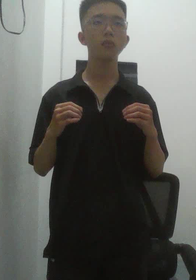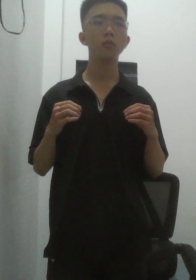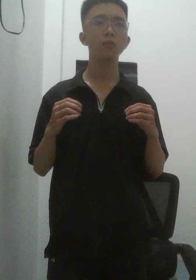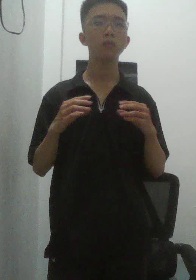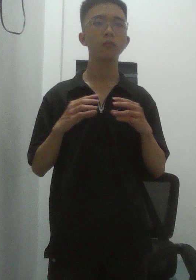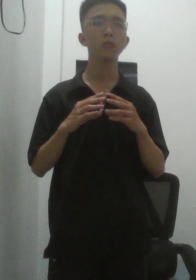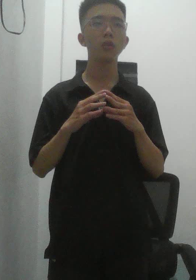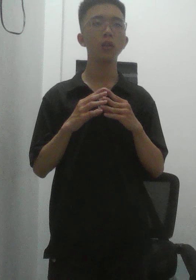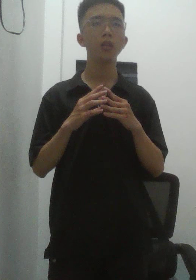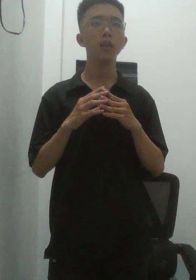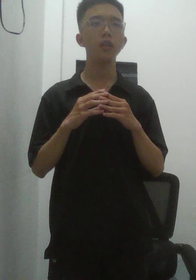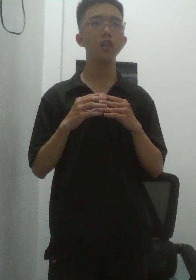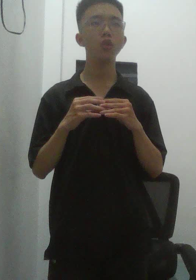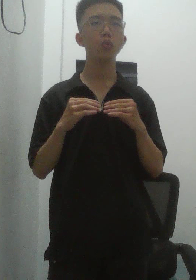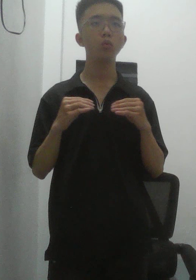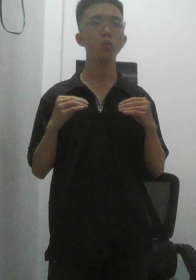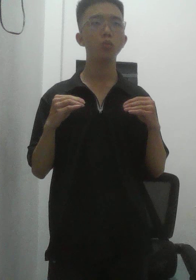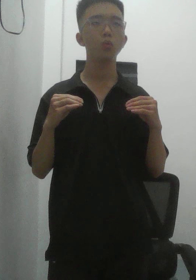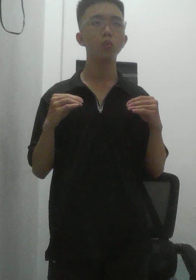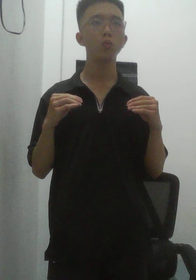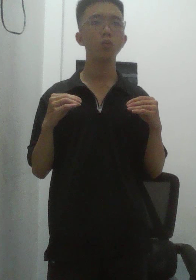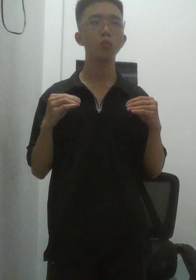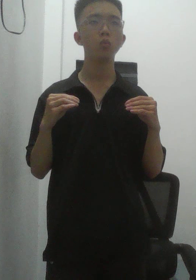nhieu